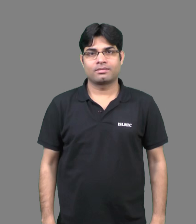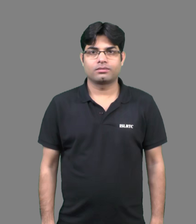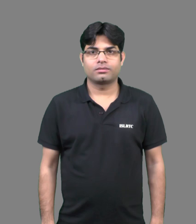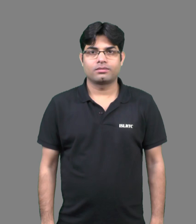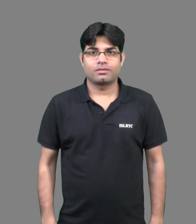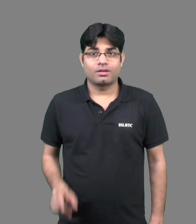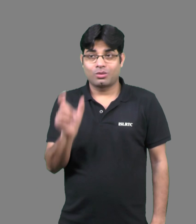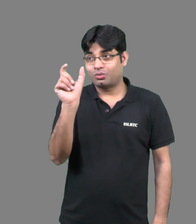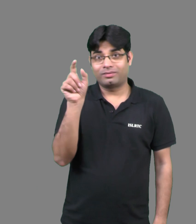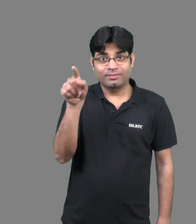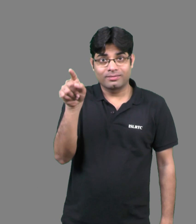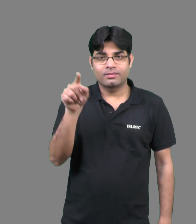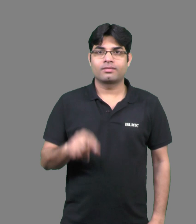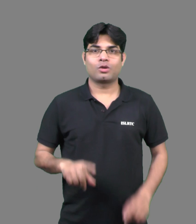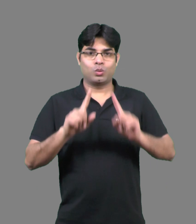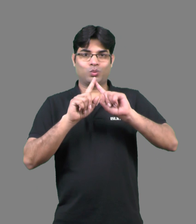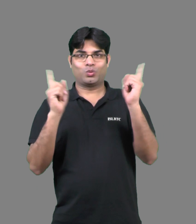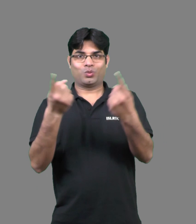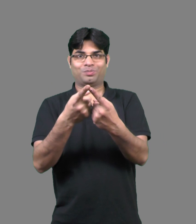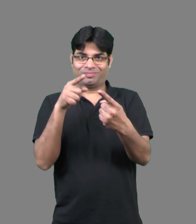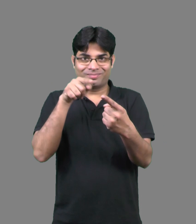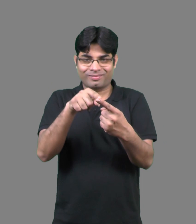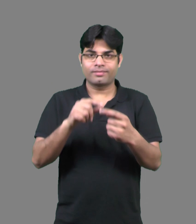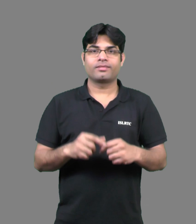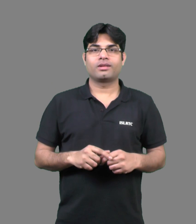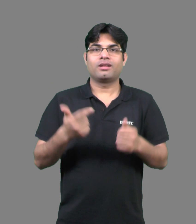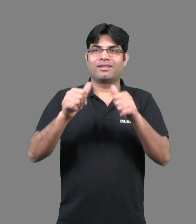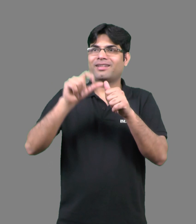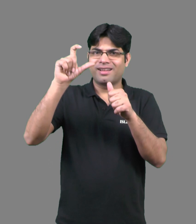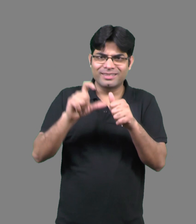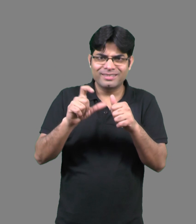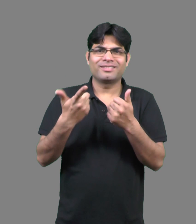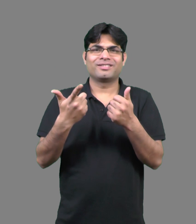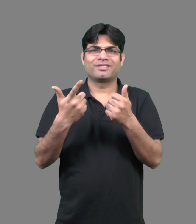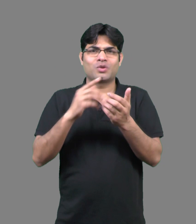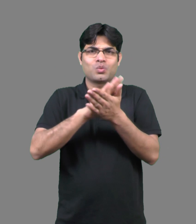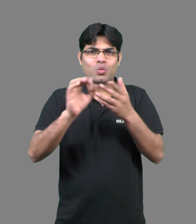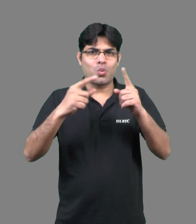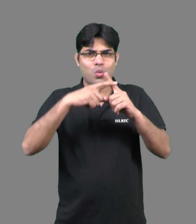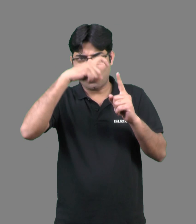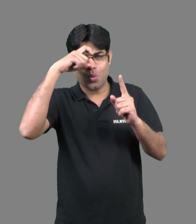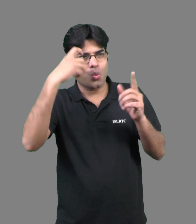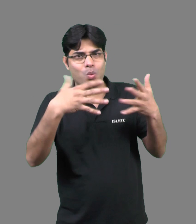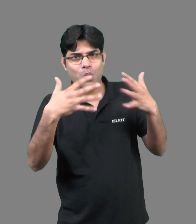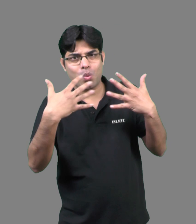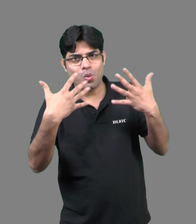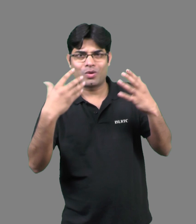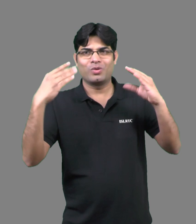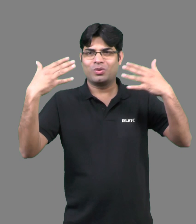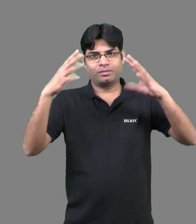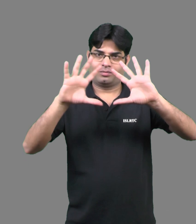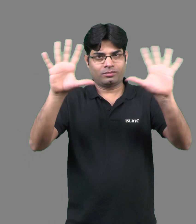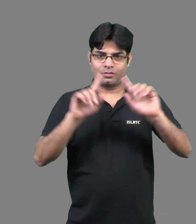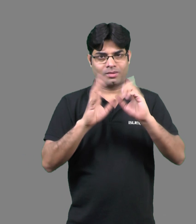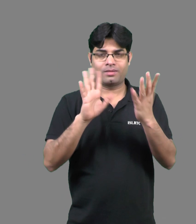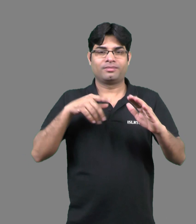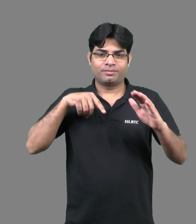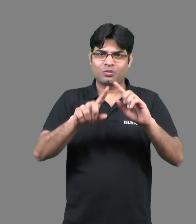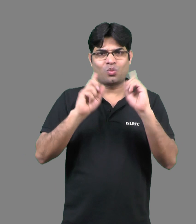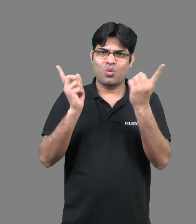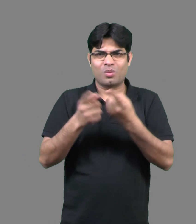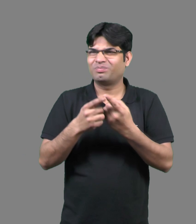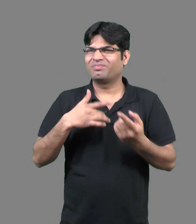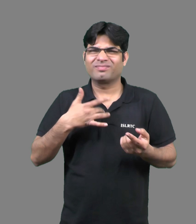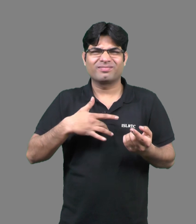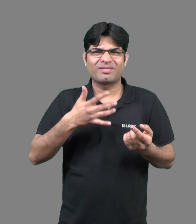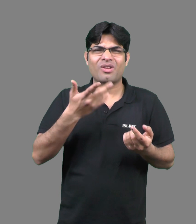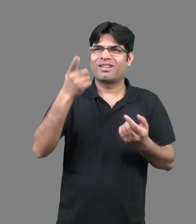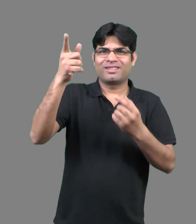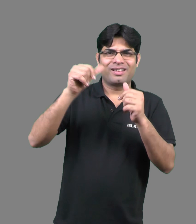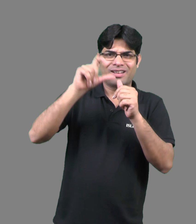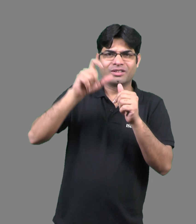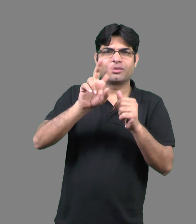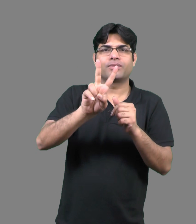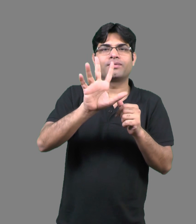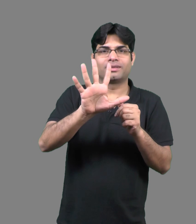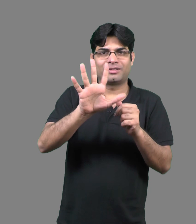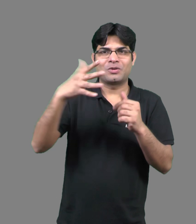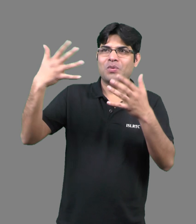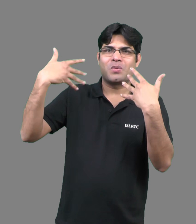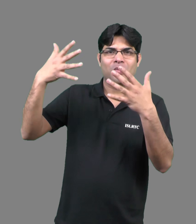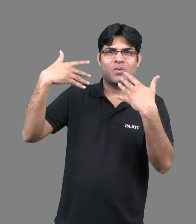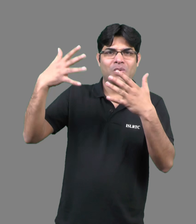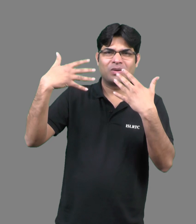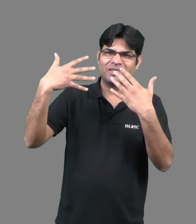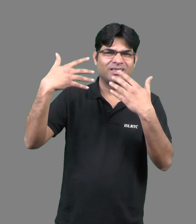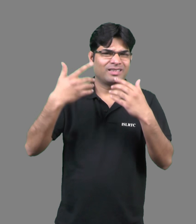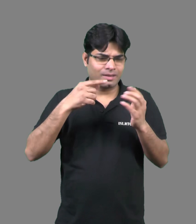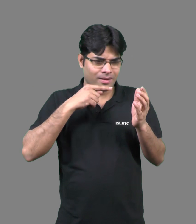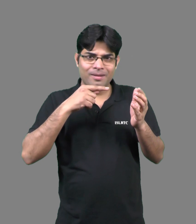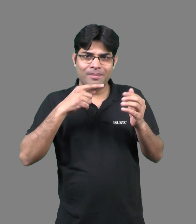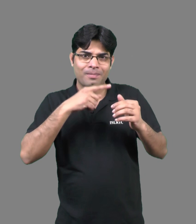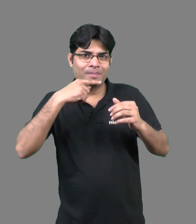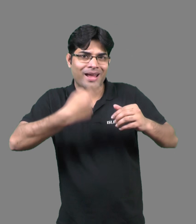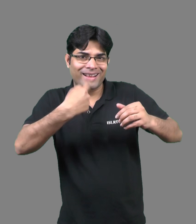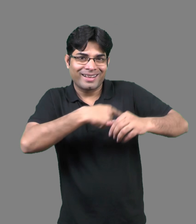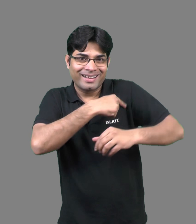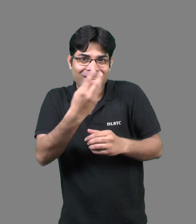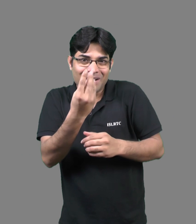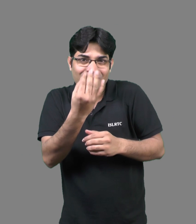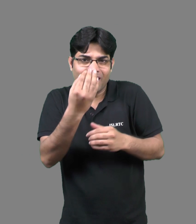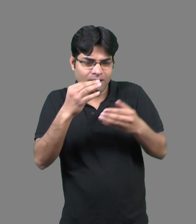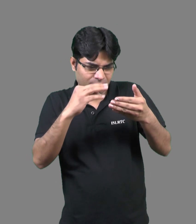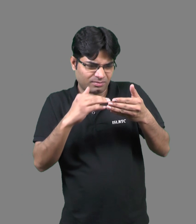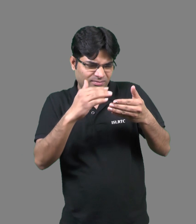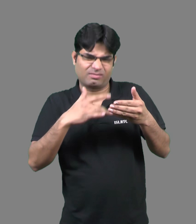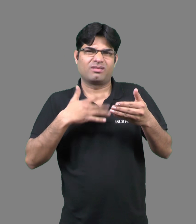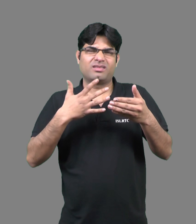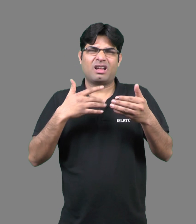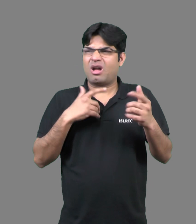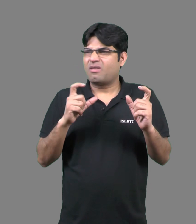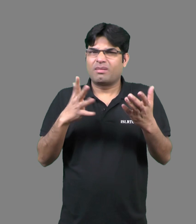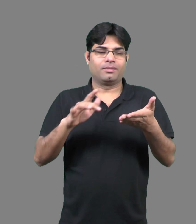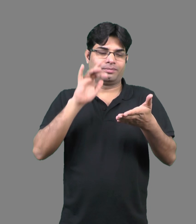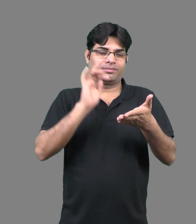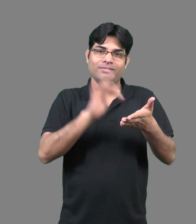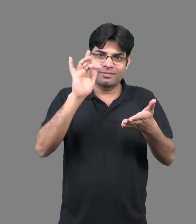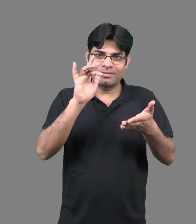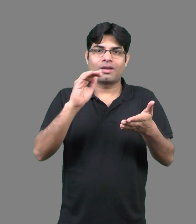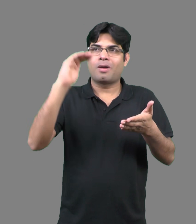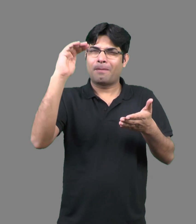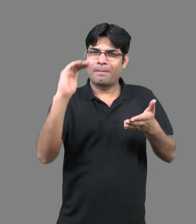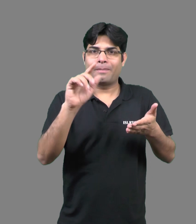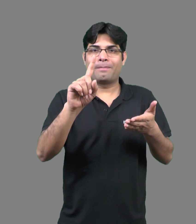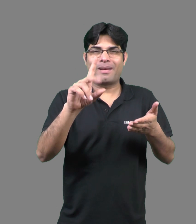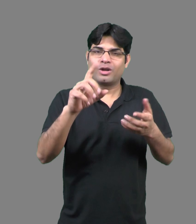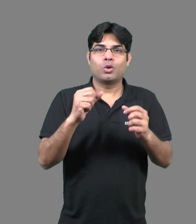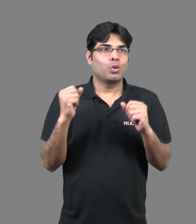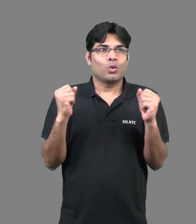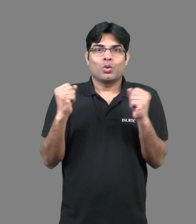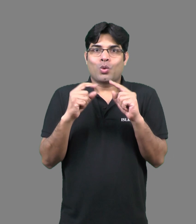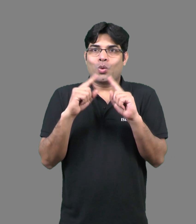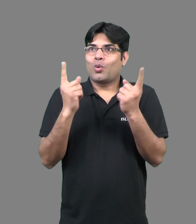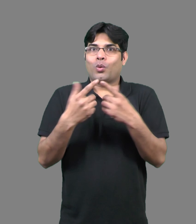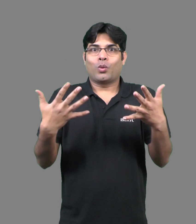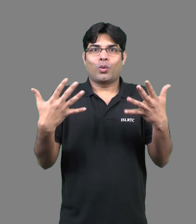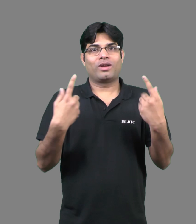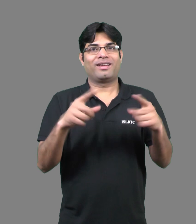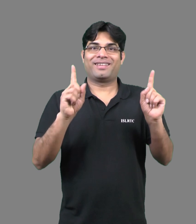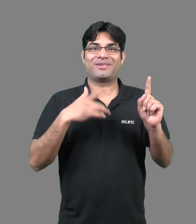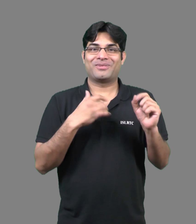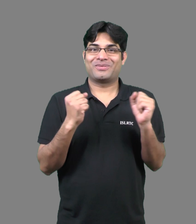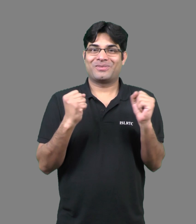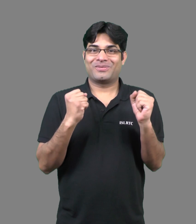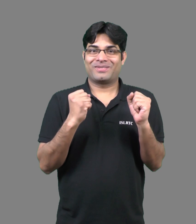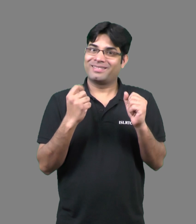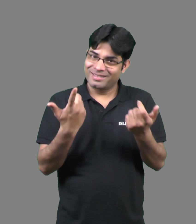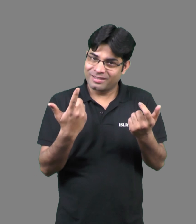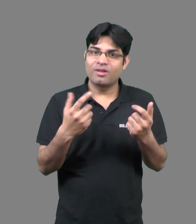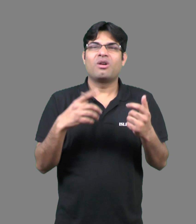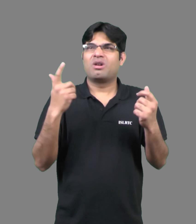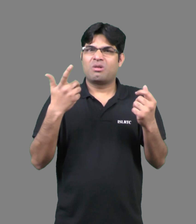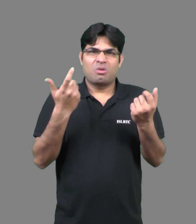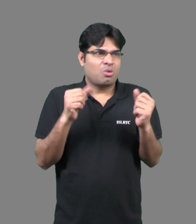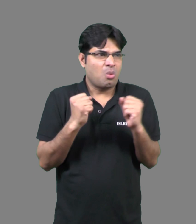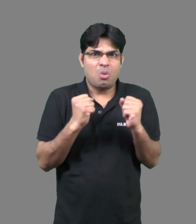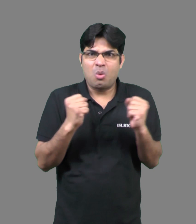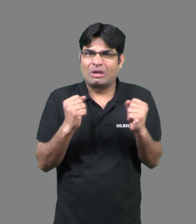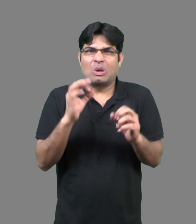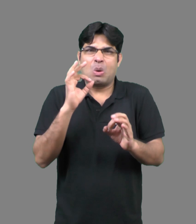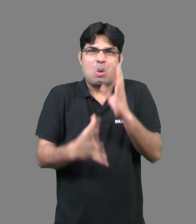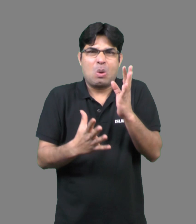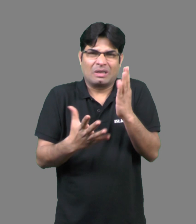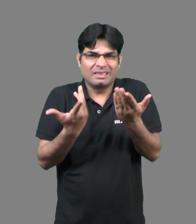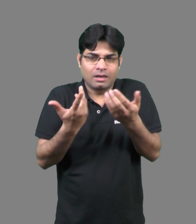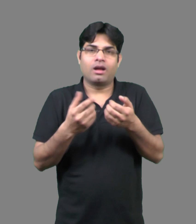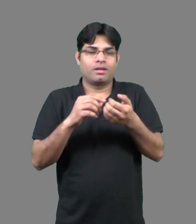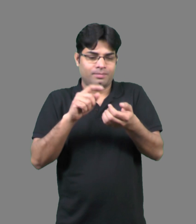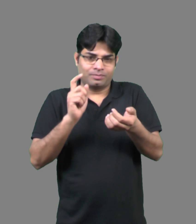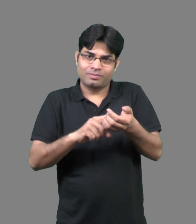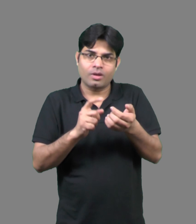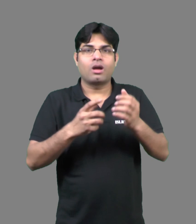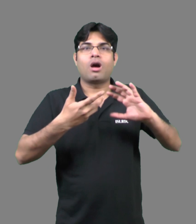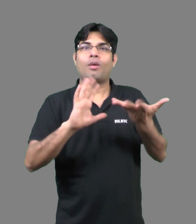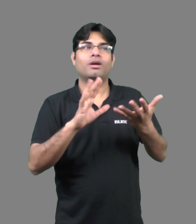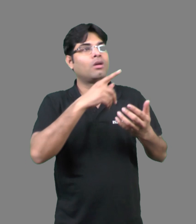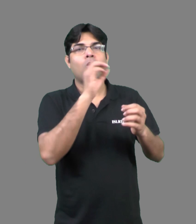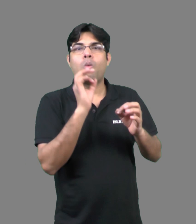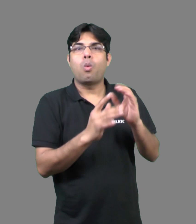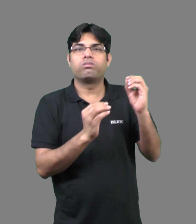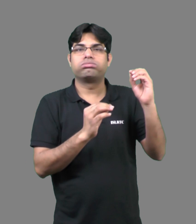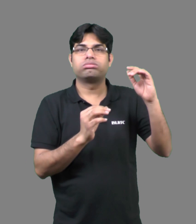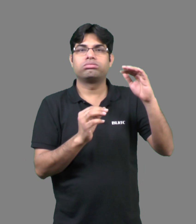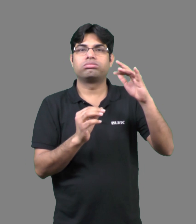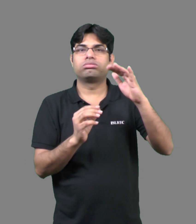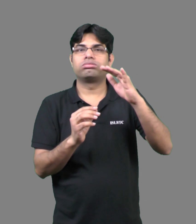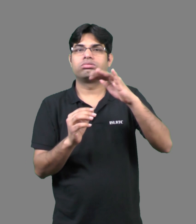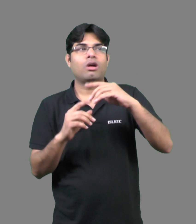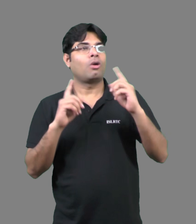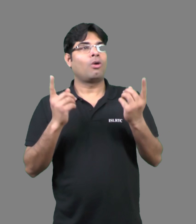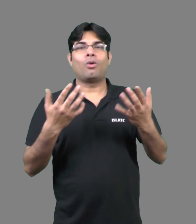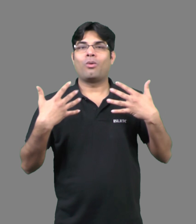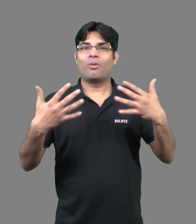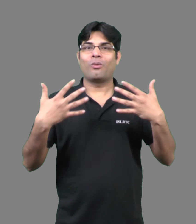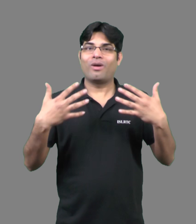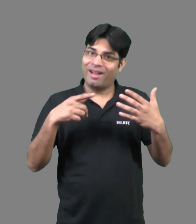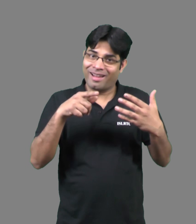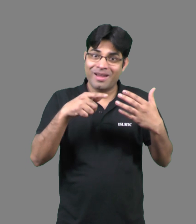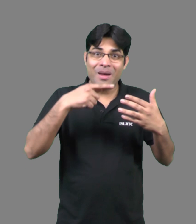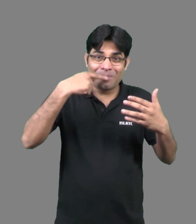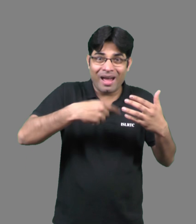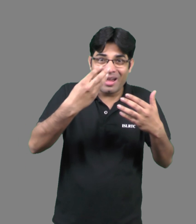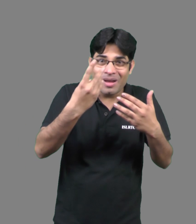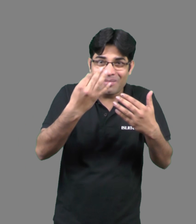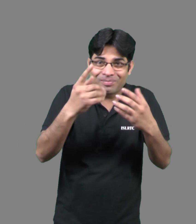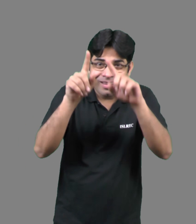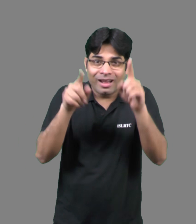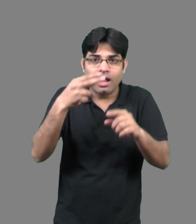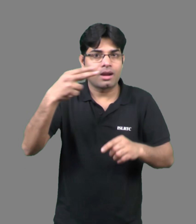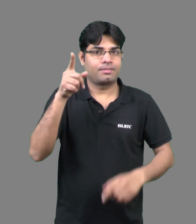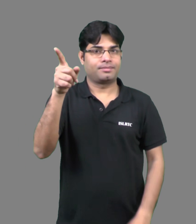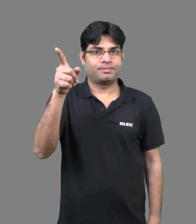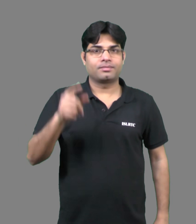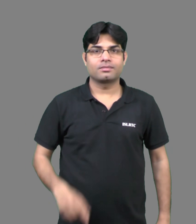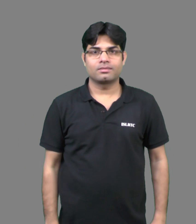Smart Thermostat